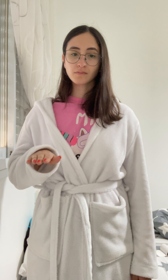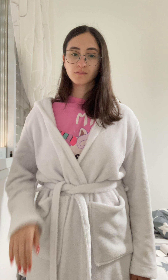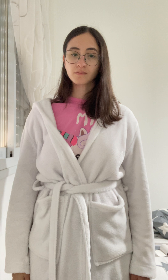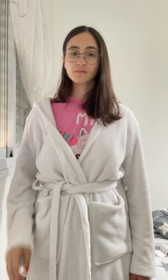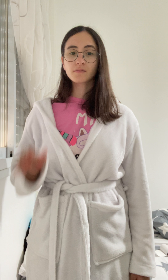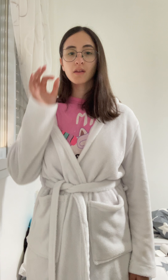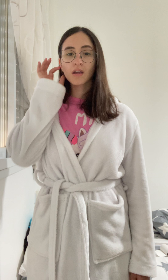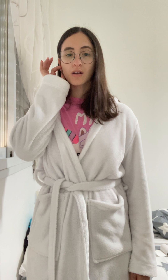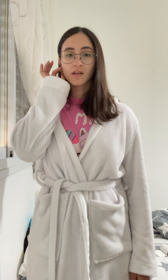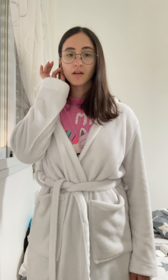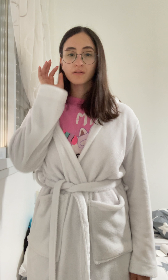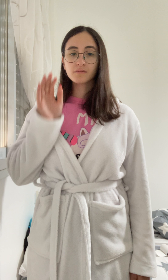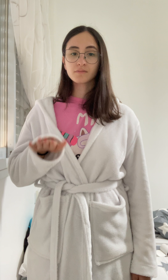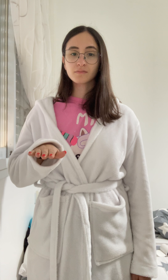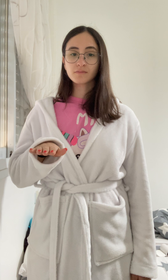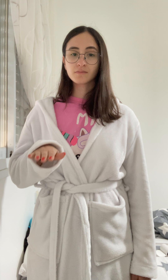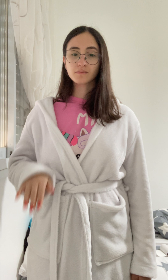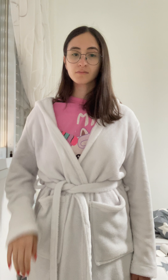ילדה